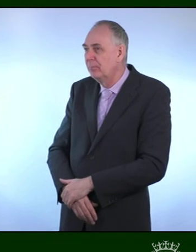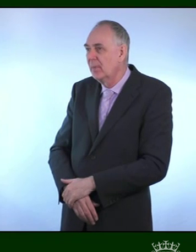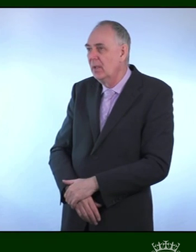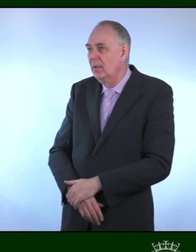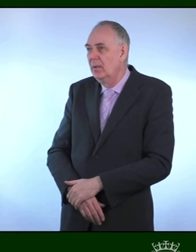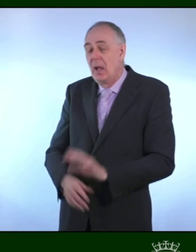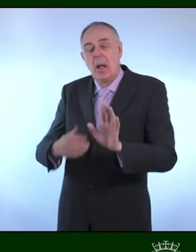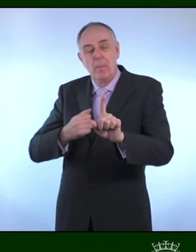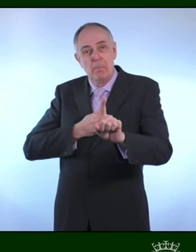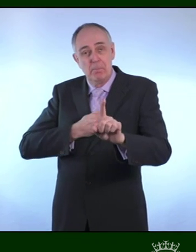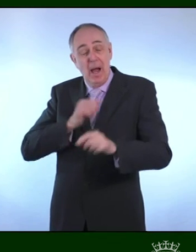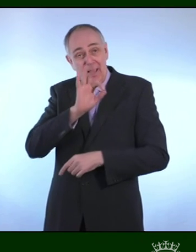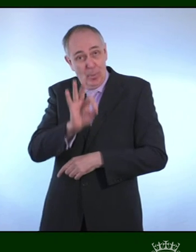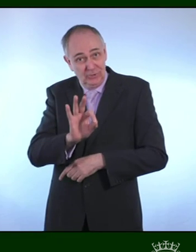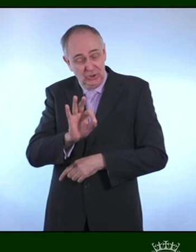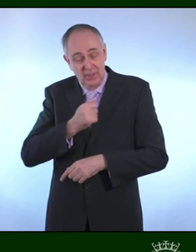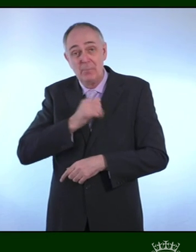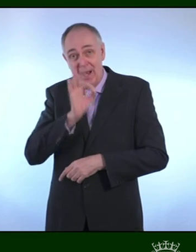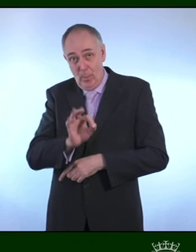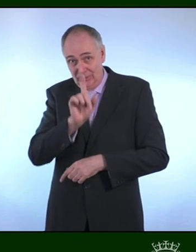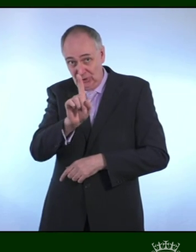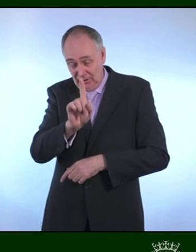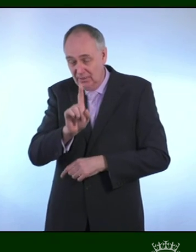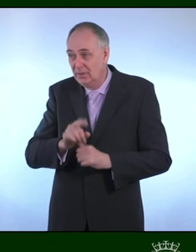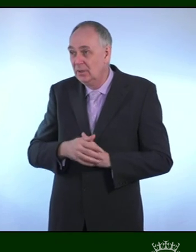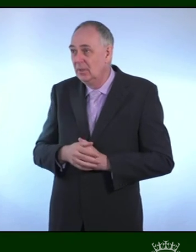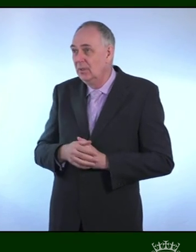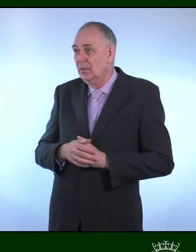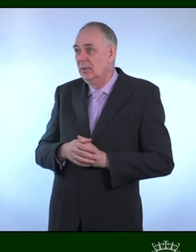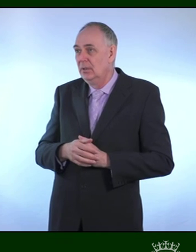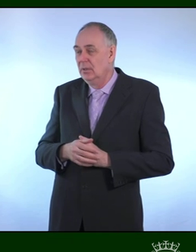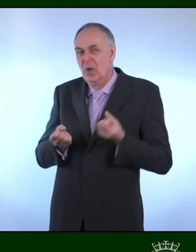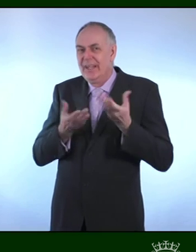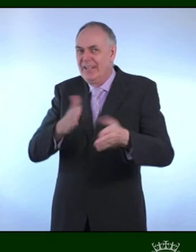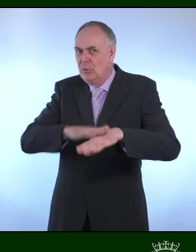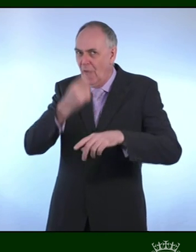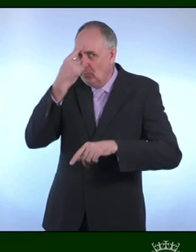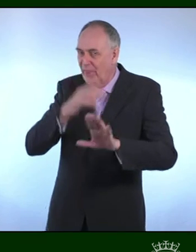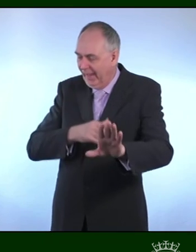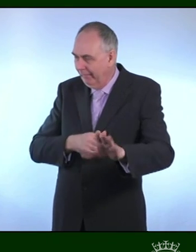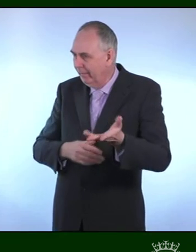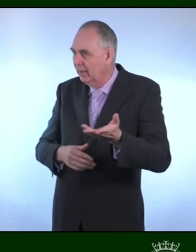Hang on, I have not finished yet. My question, while he is about it—and this will give him time to think of the answer—